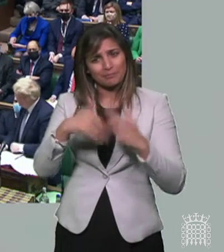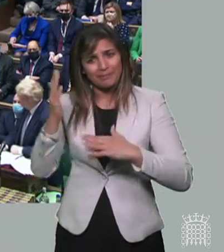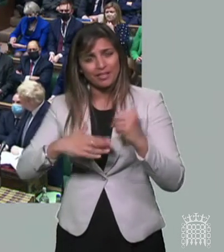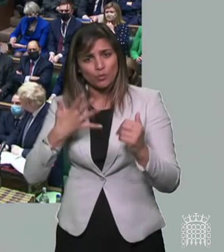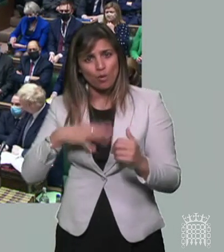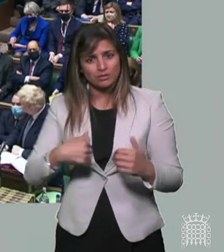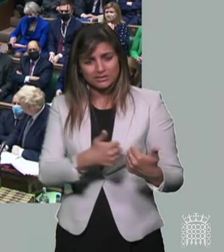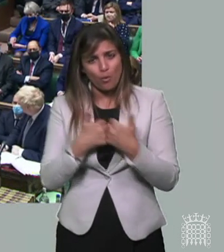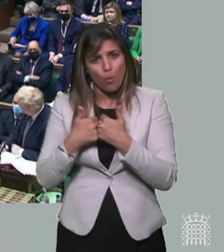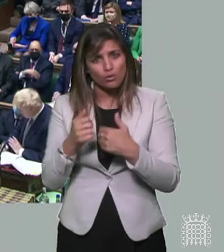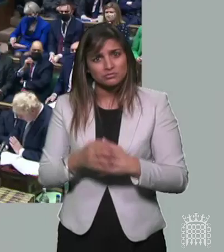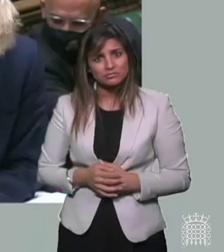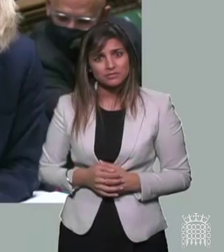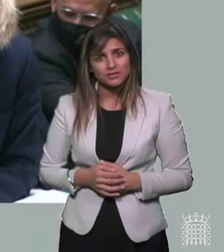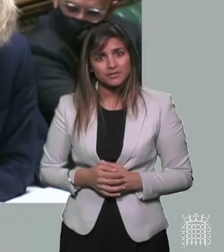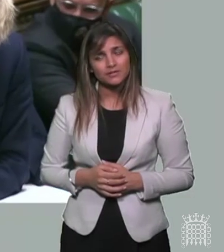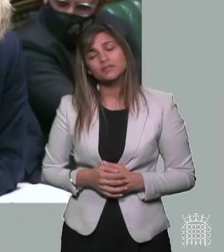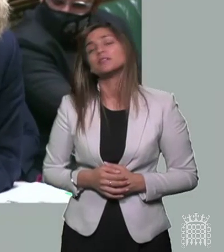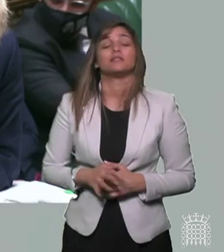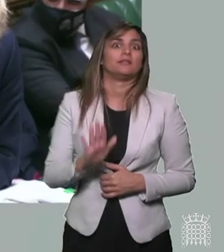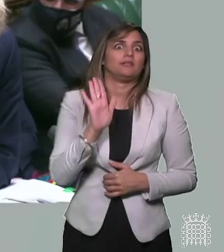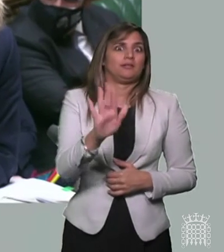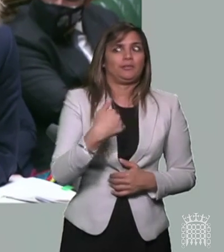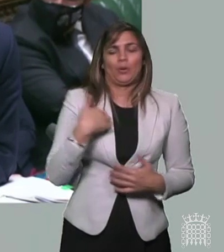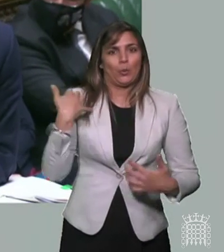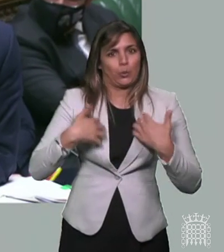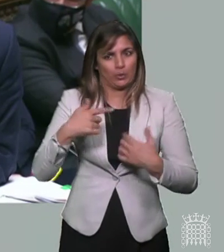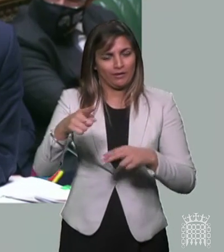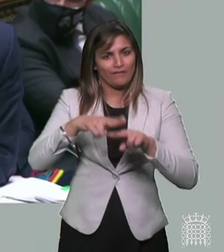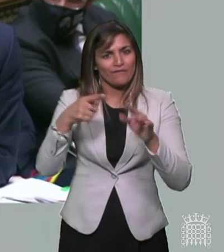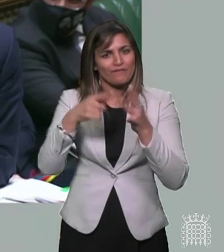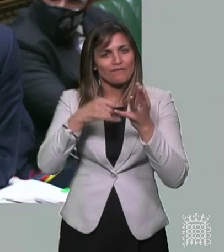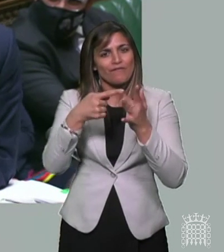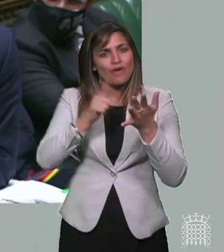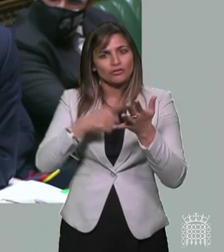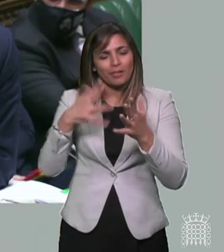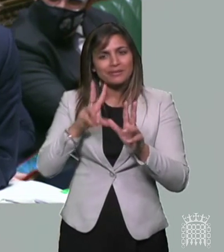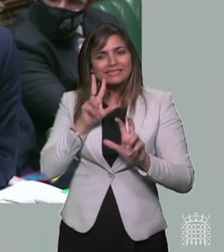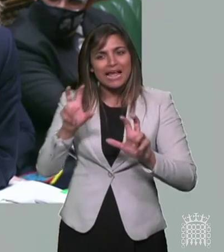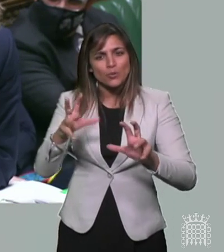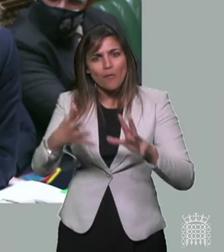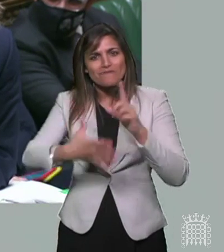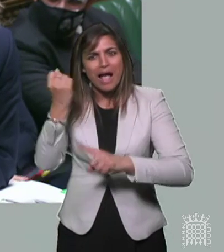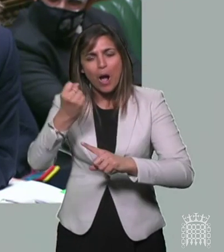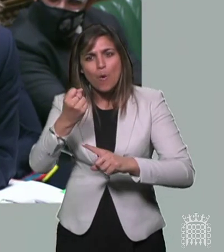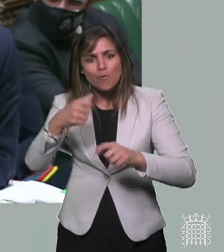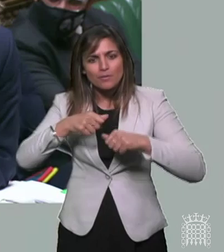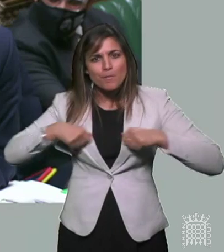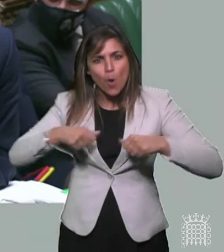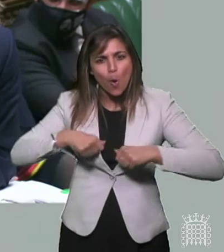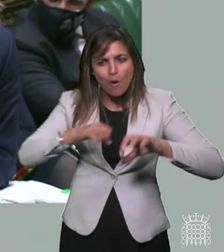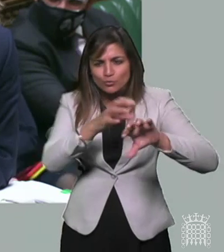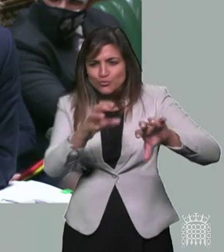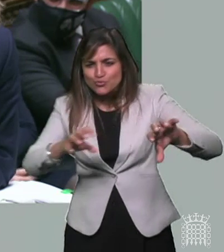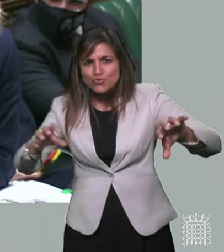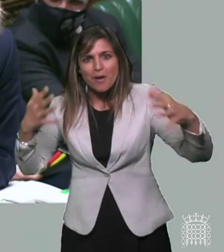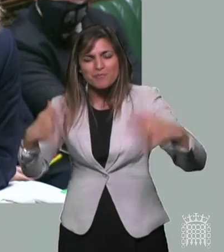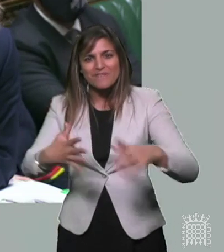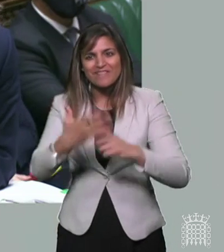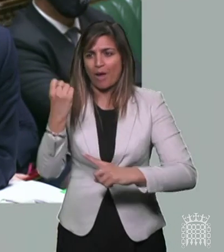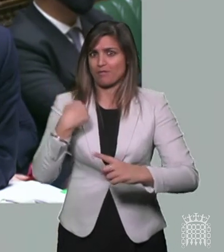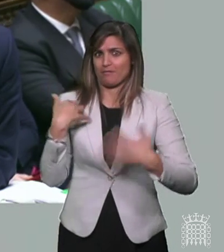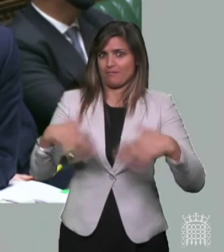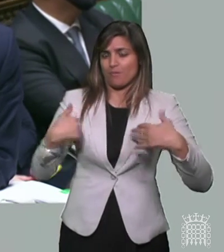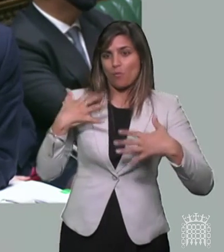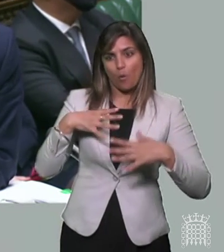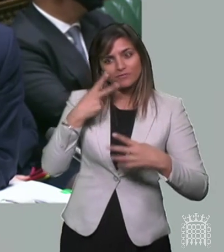I am agog. I long to come to see these extraordinary additions to the cultural heritage of Rutland.